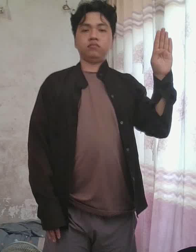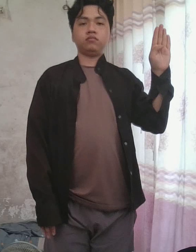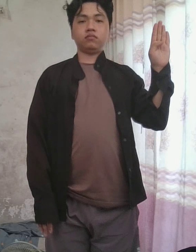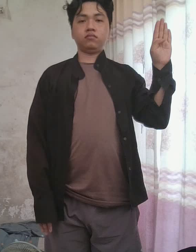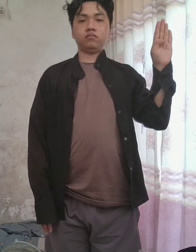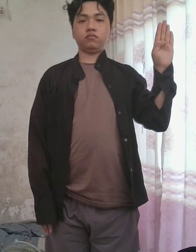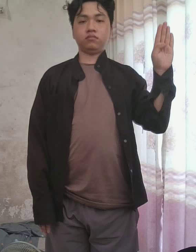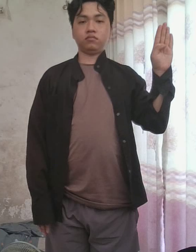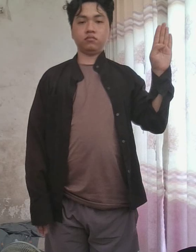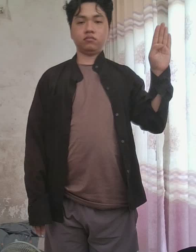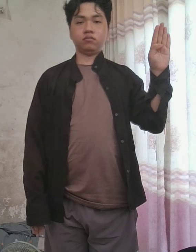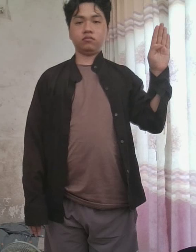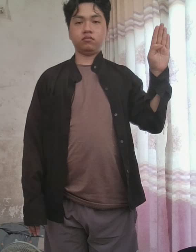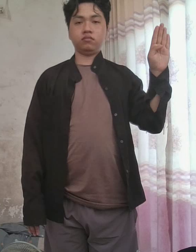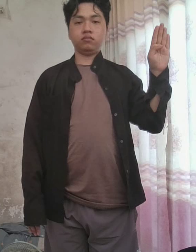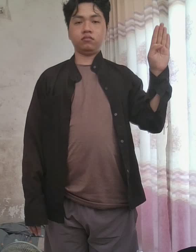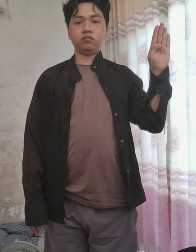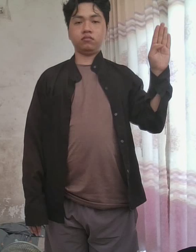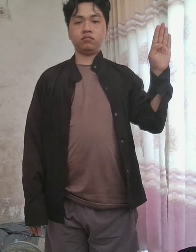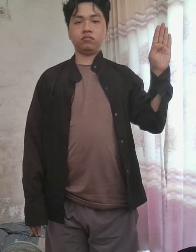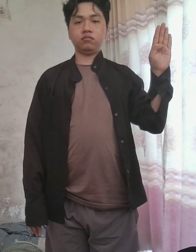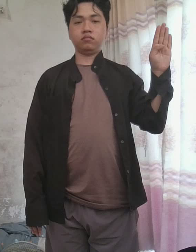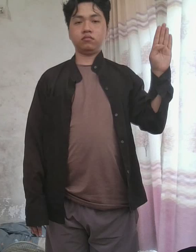b